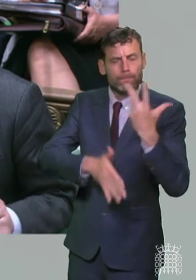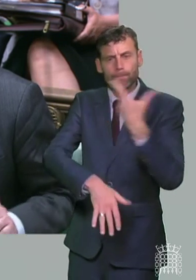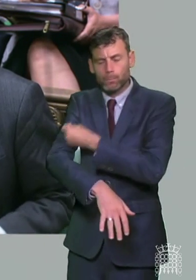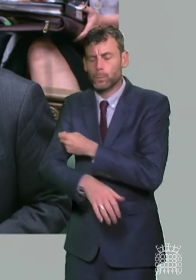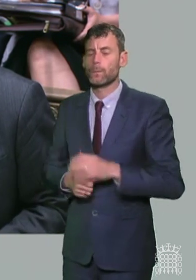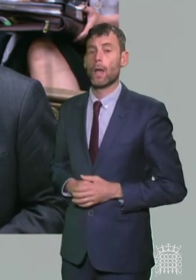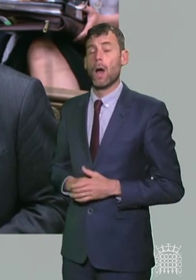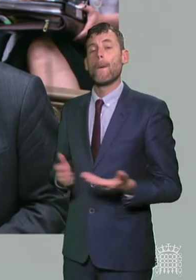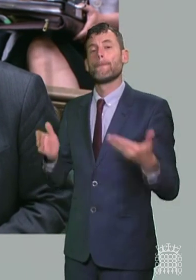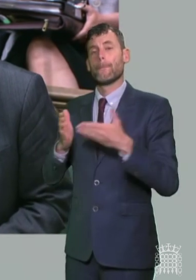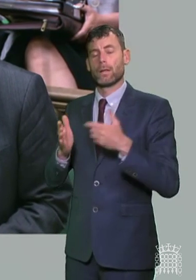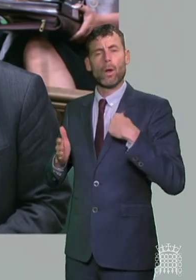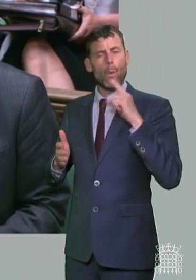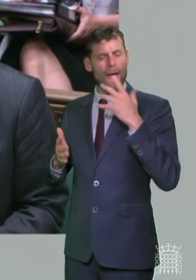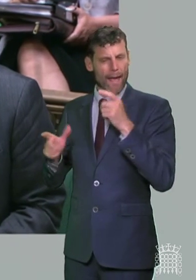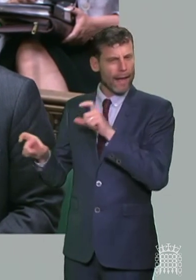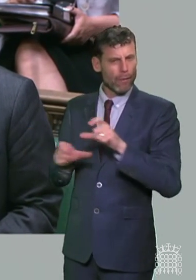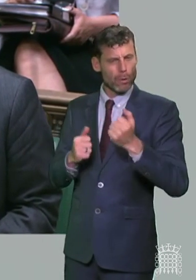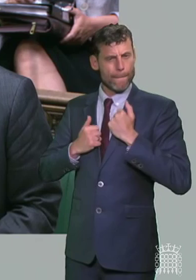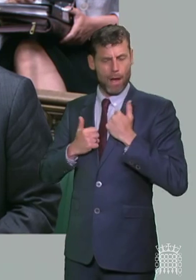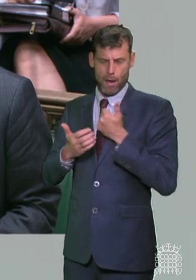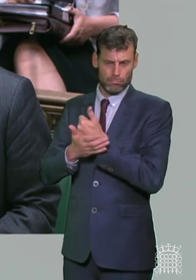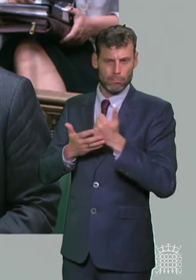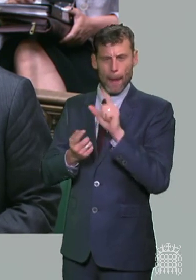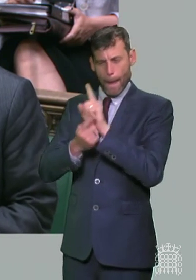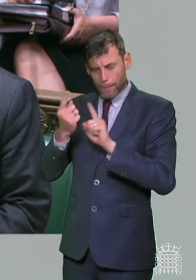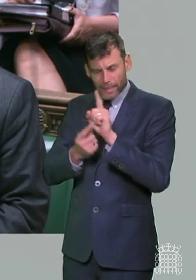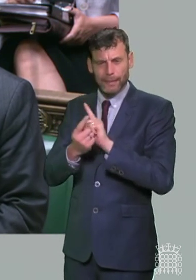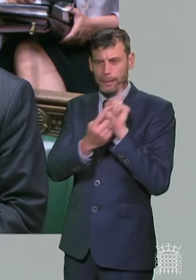In addition to my duties in this House I shall have further such meetings later today.